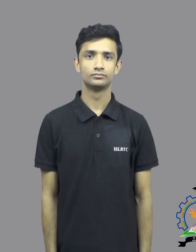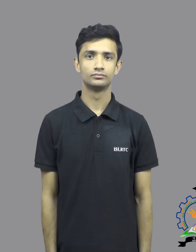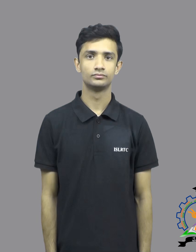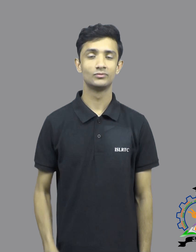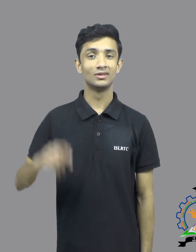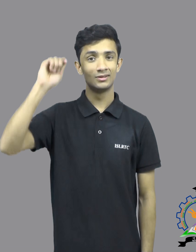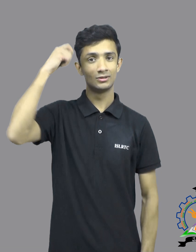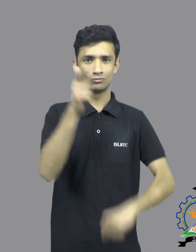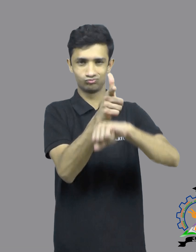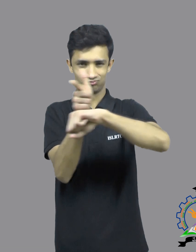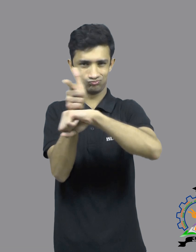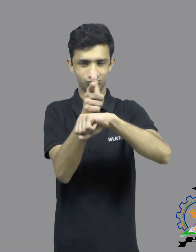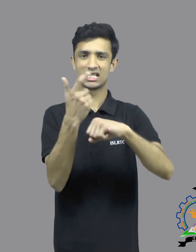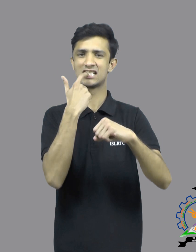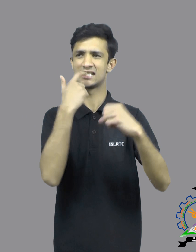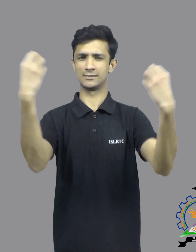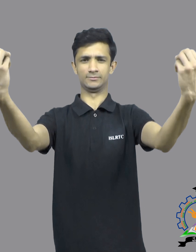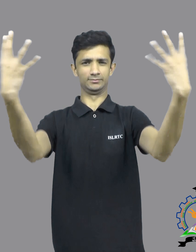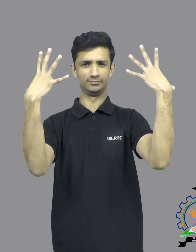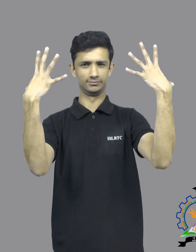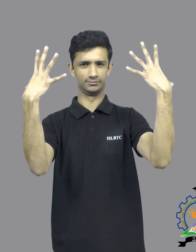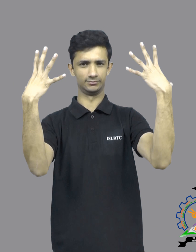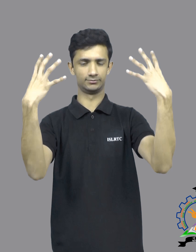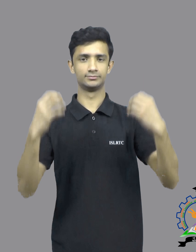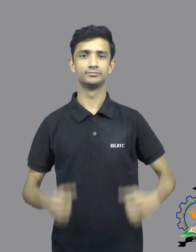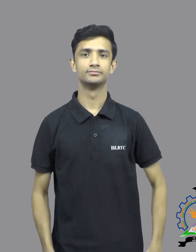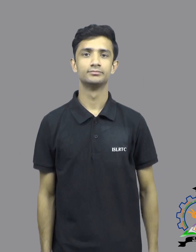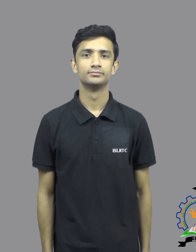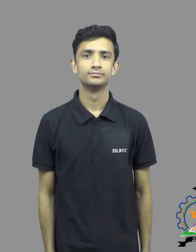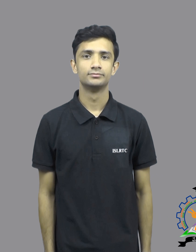Flash (Camera)